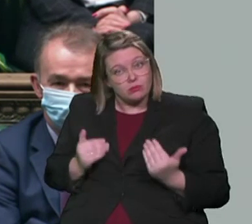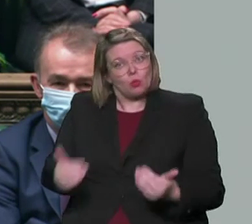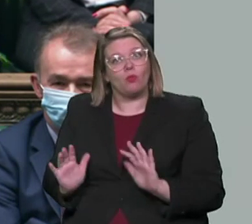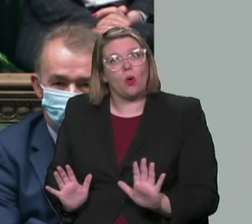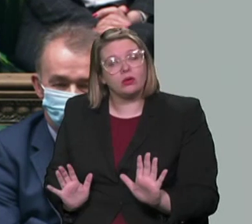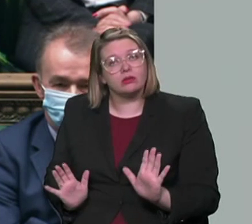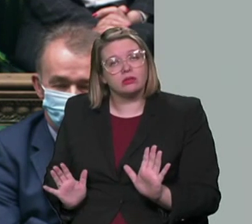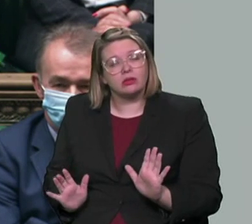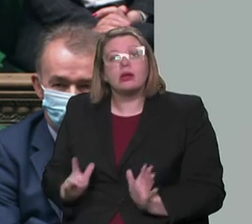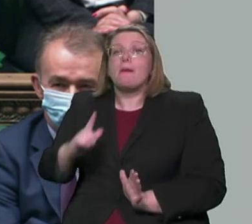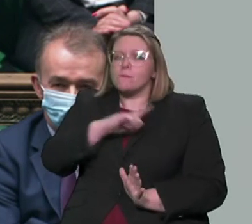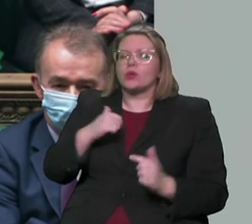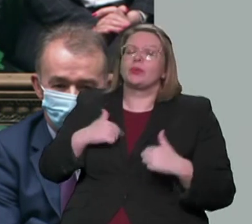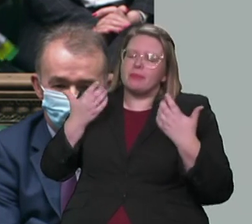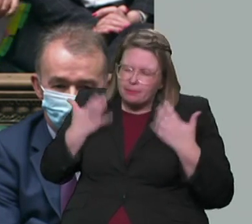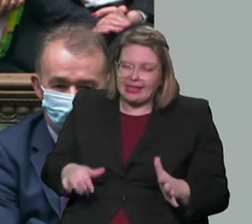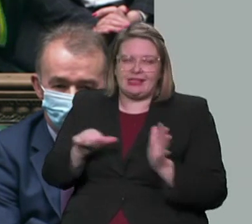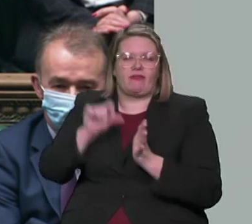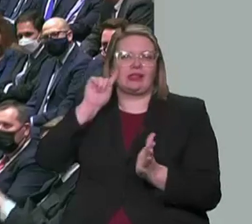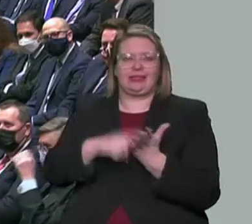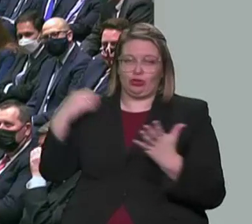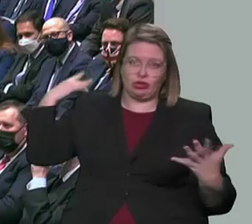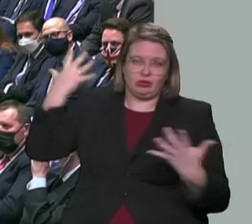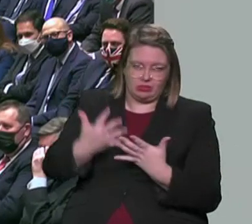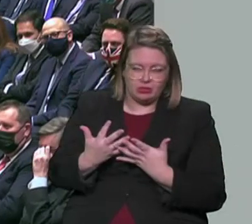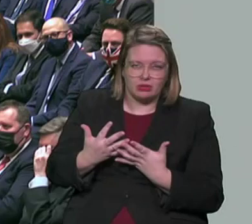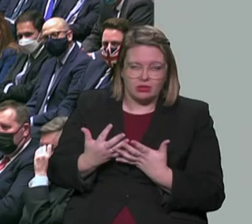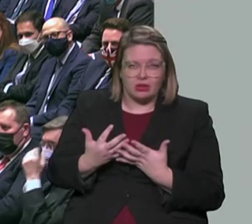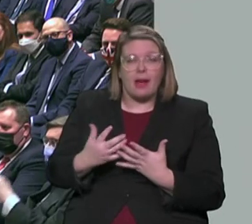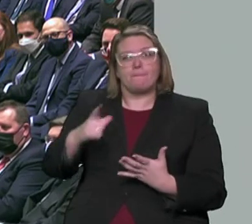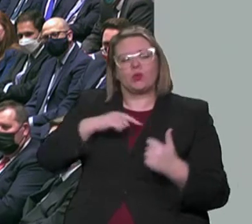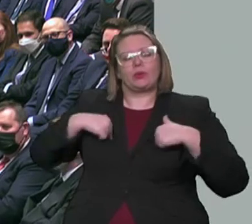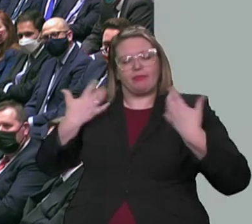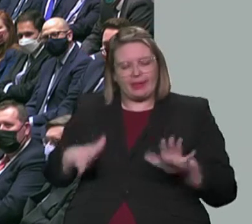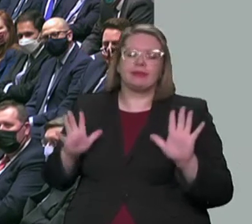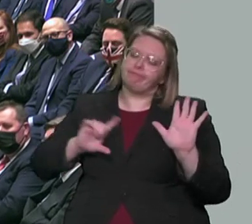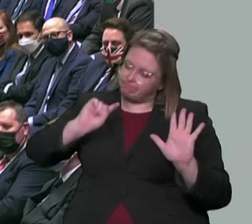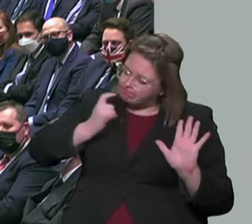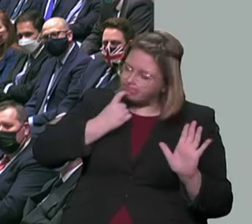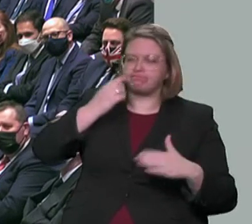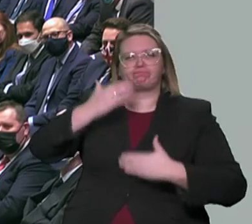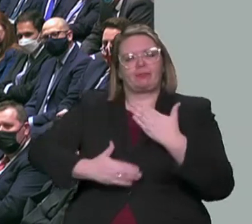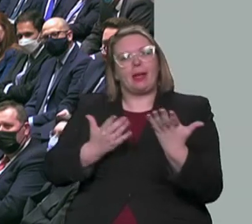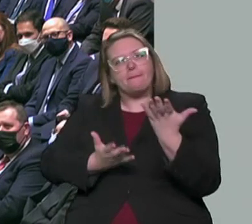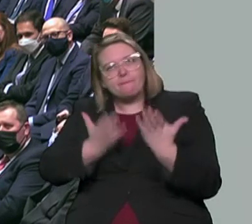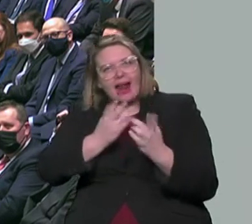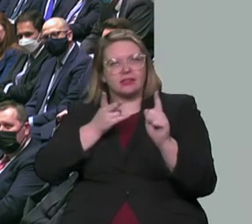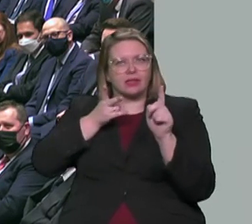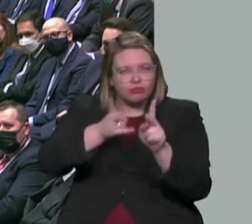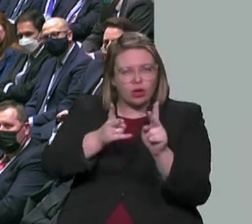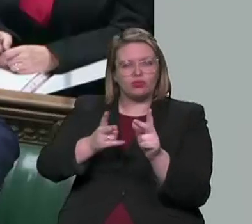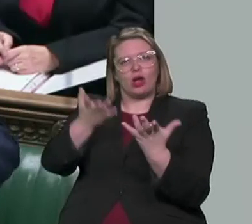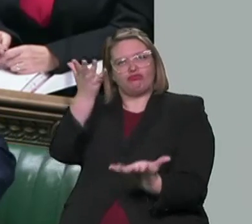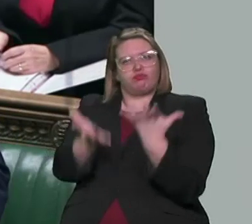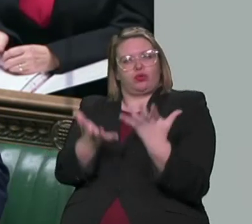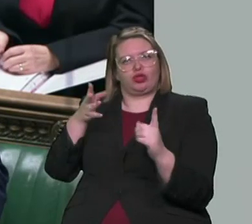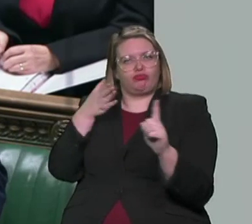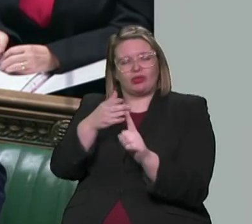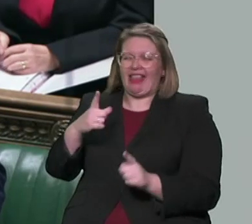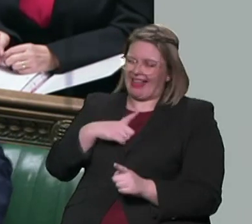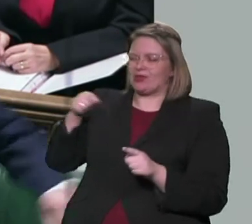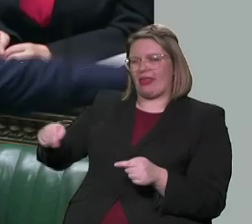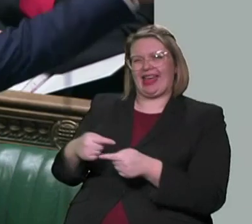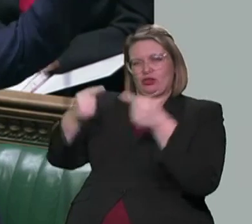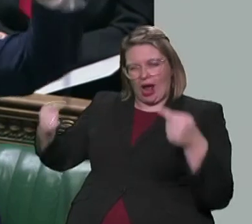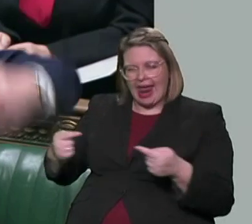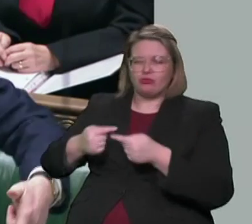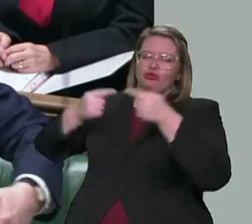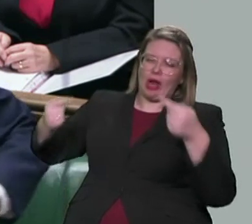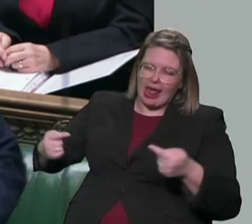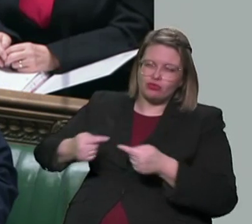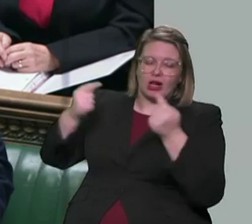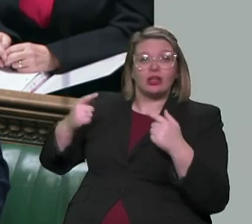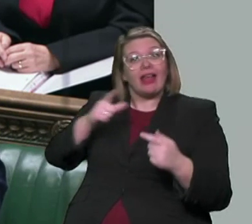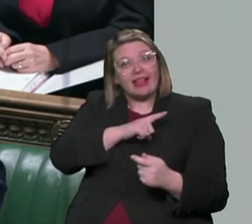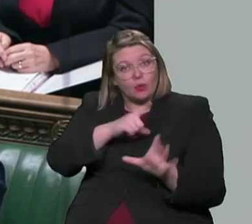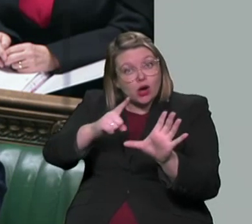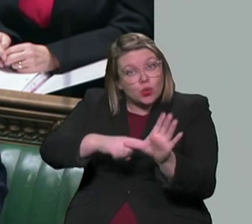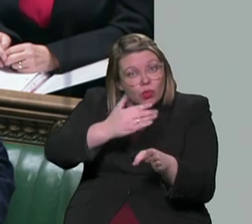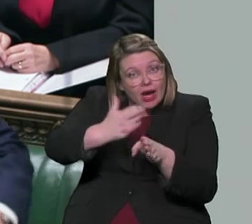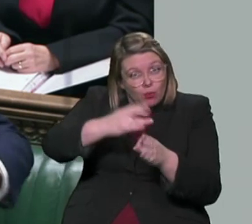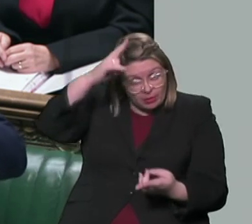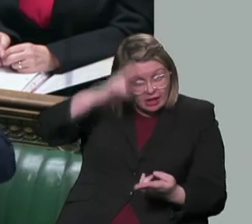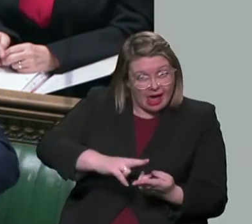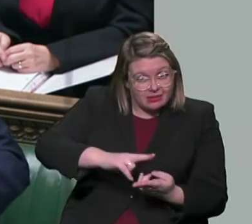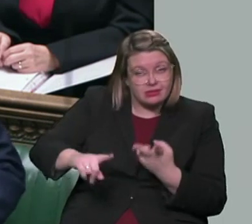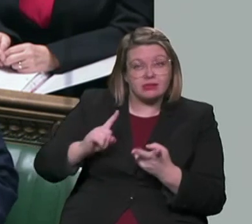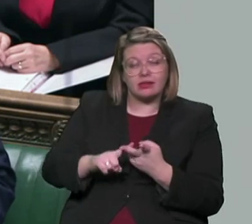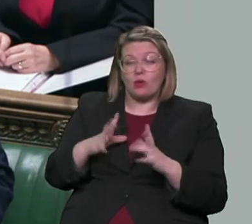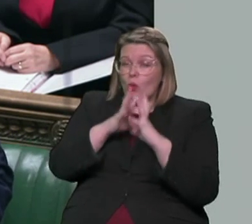It is because we have taken those tough decisions—because we have taken the balanced and proportionate approach we have that they opposed every step of the way—that we have youth unemployment at a record low.